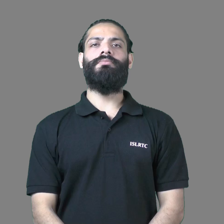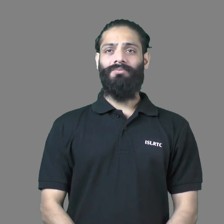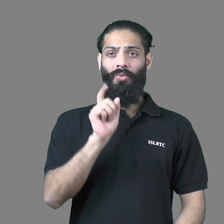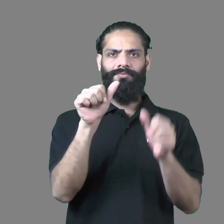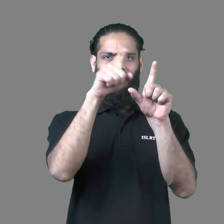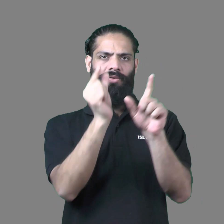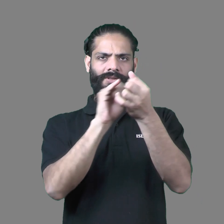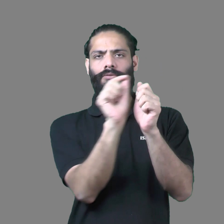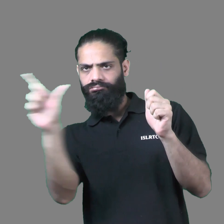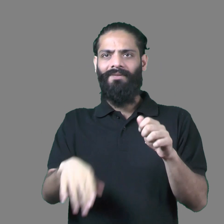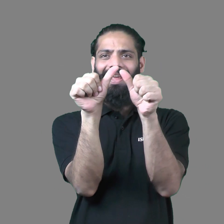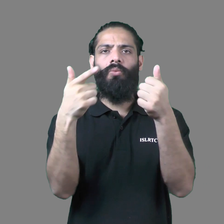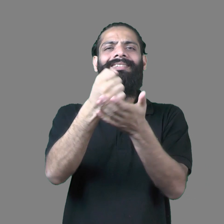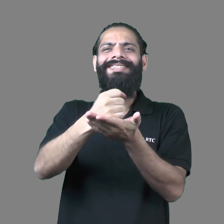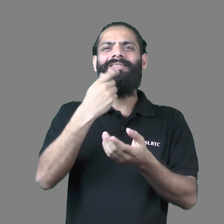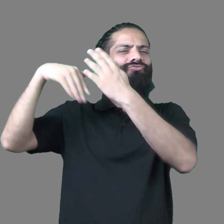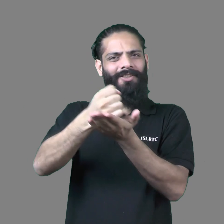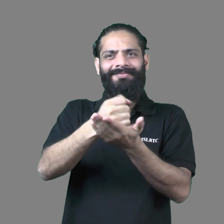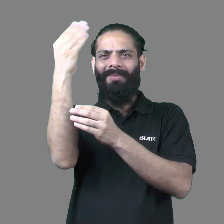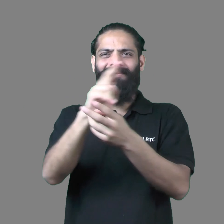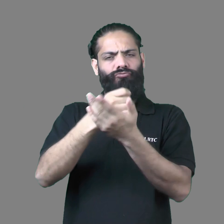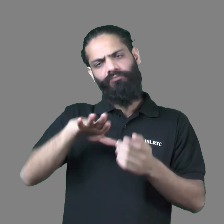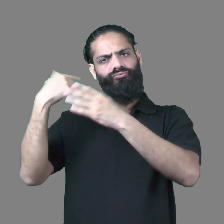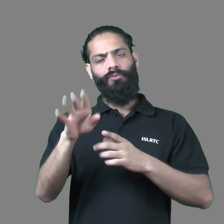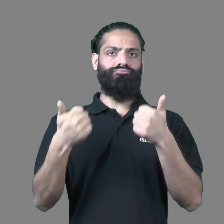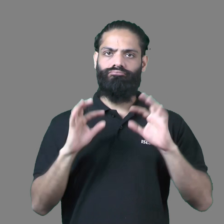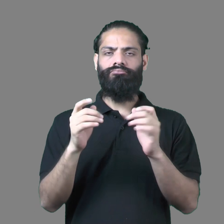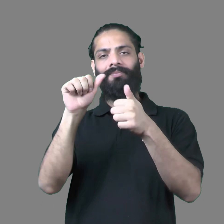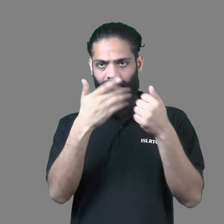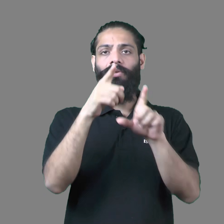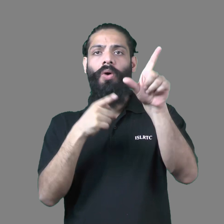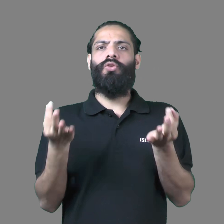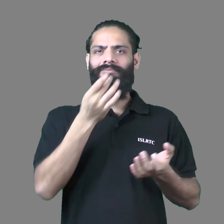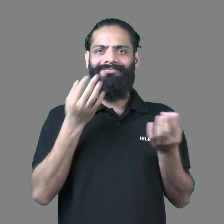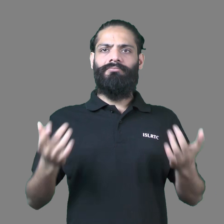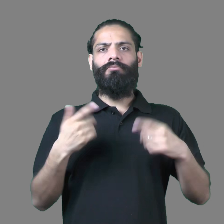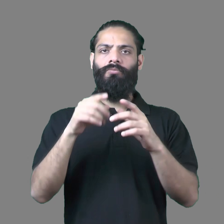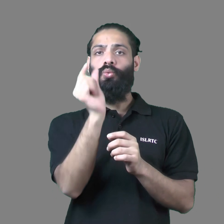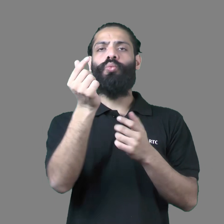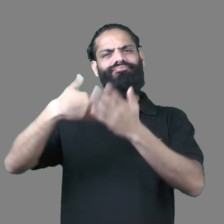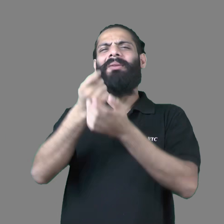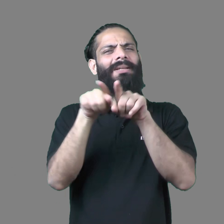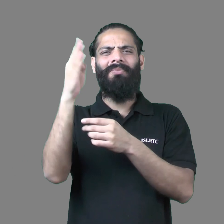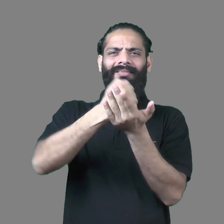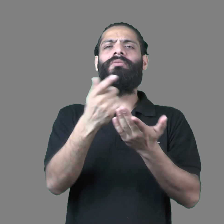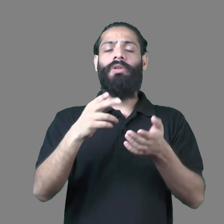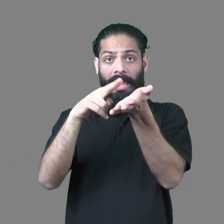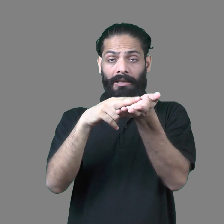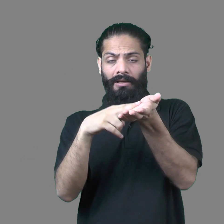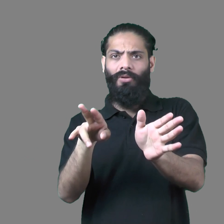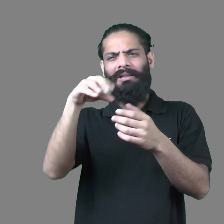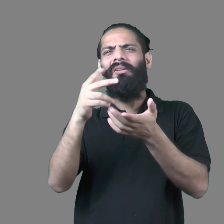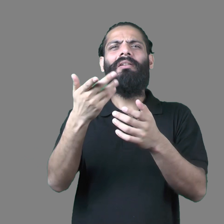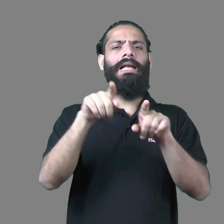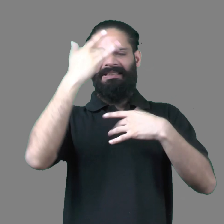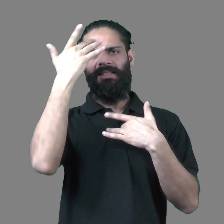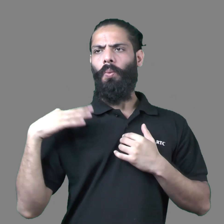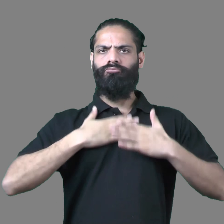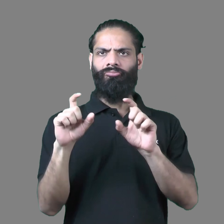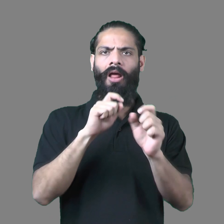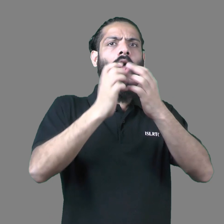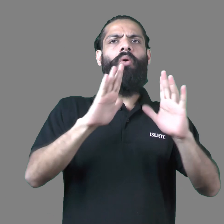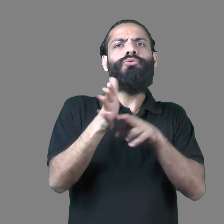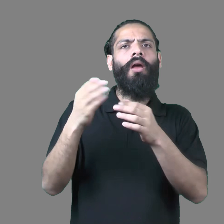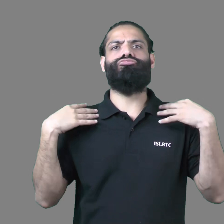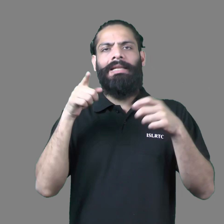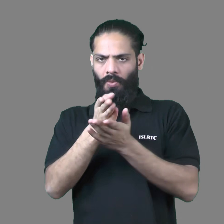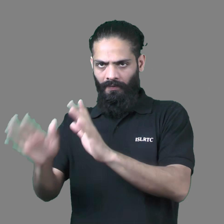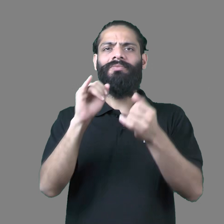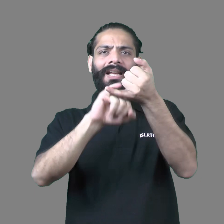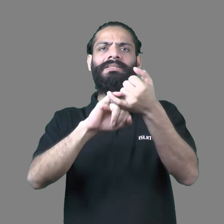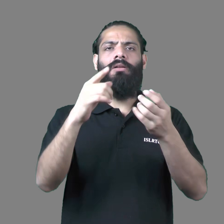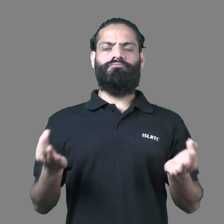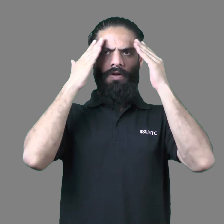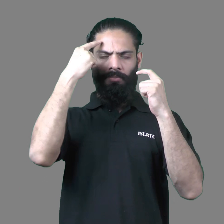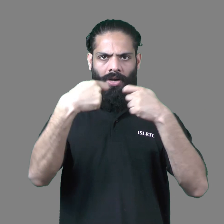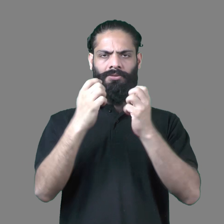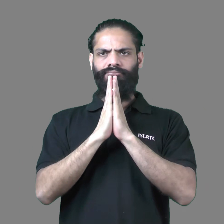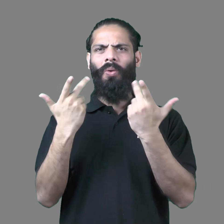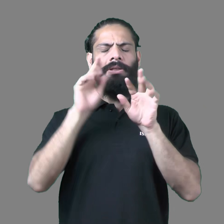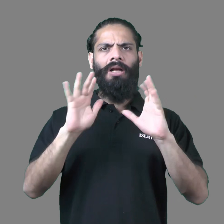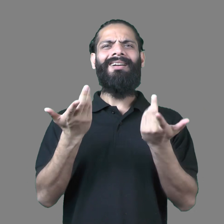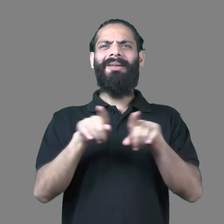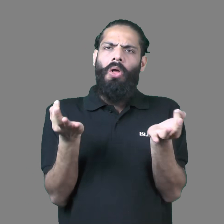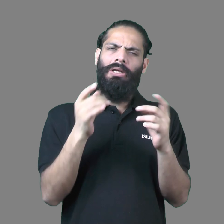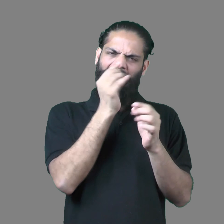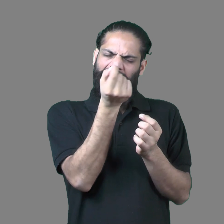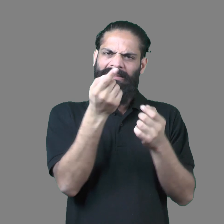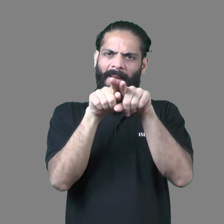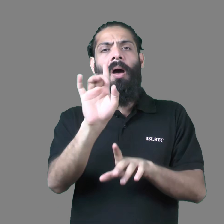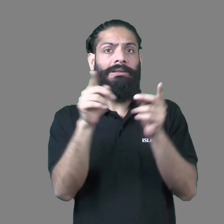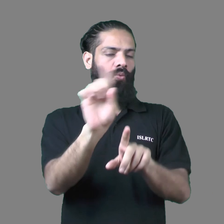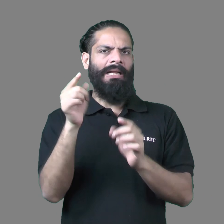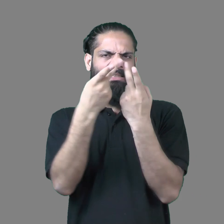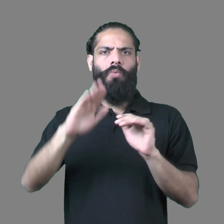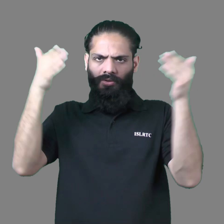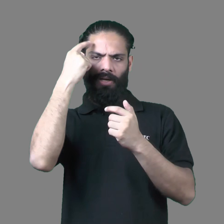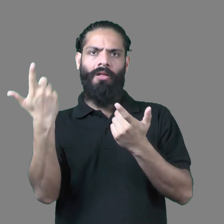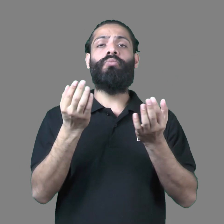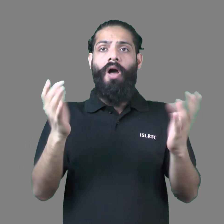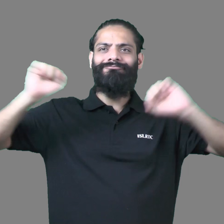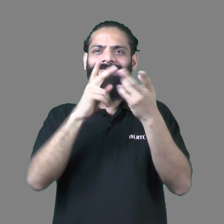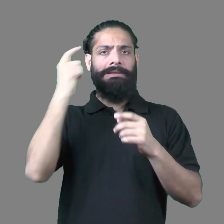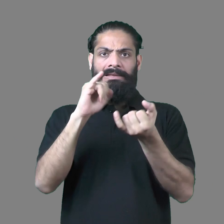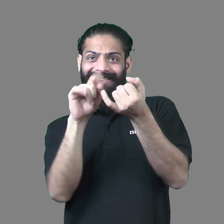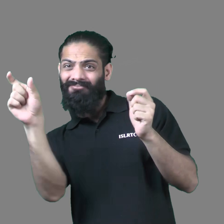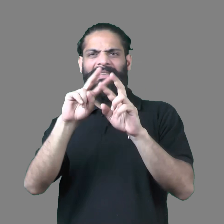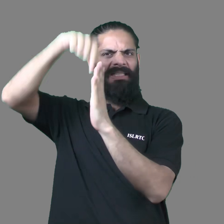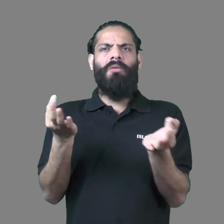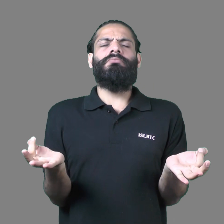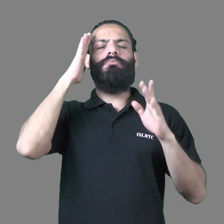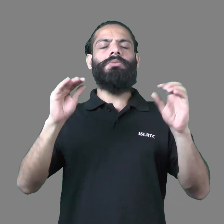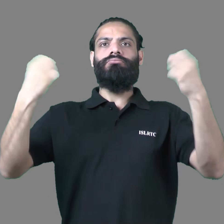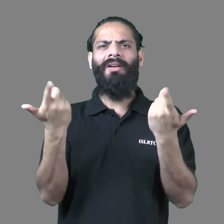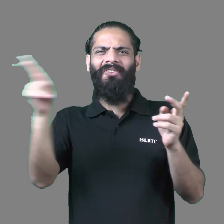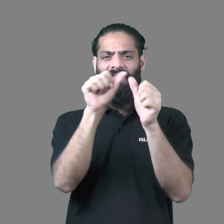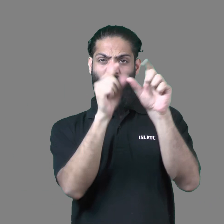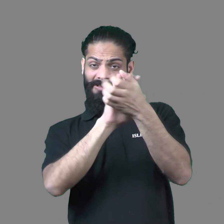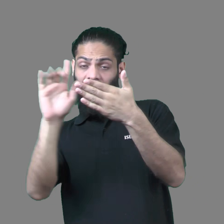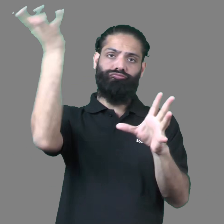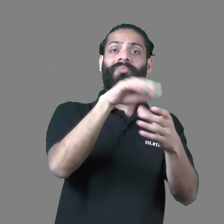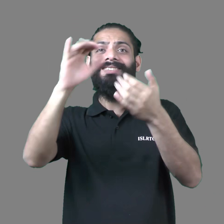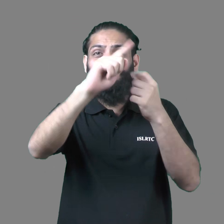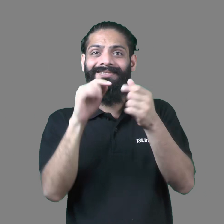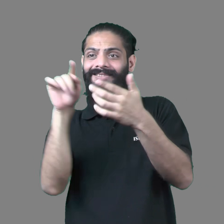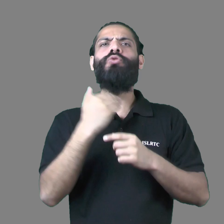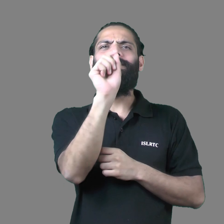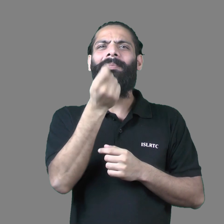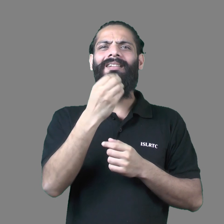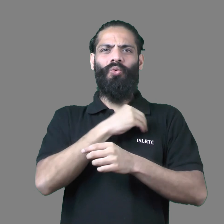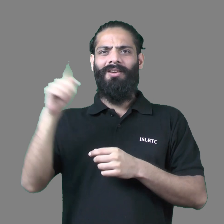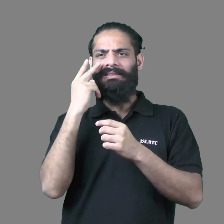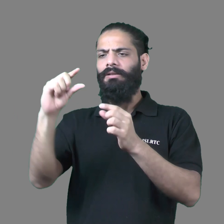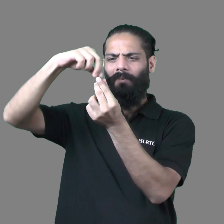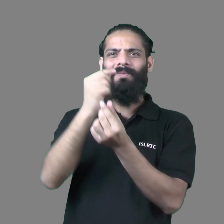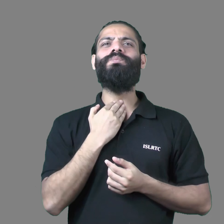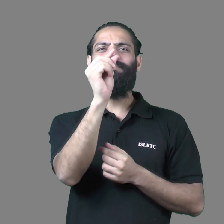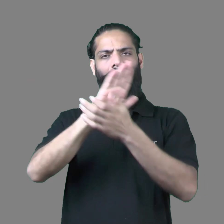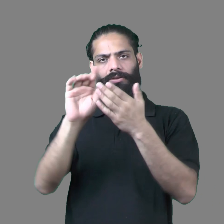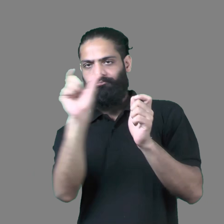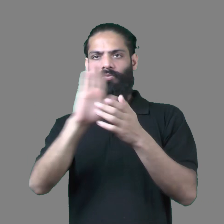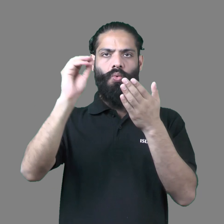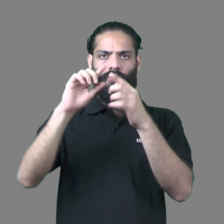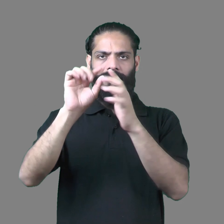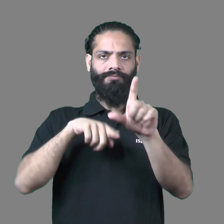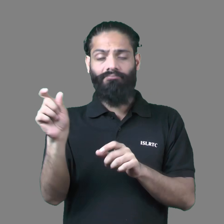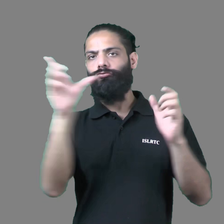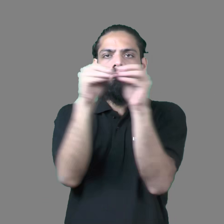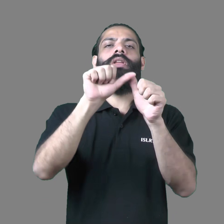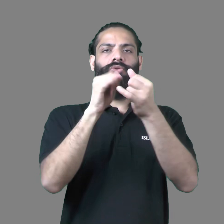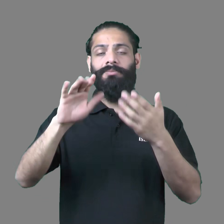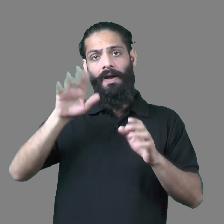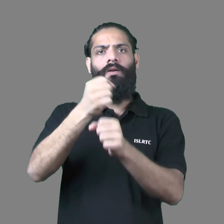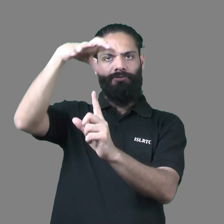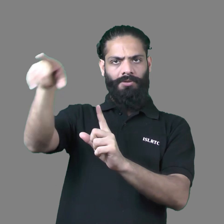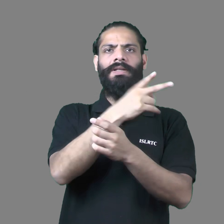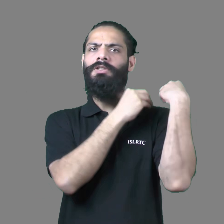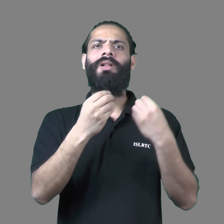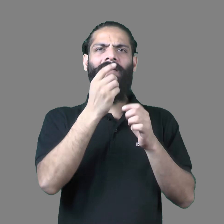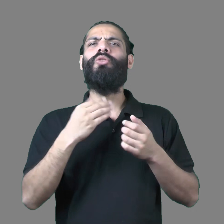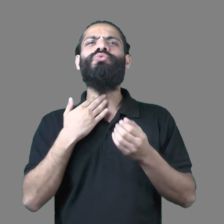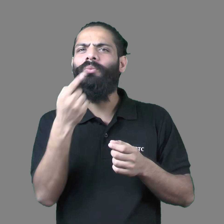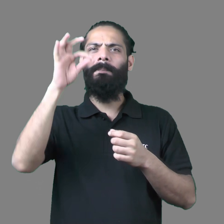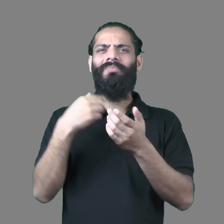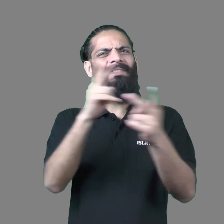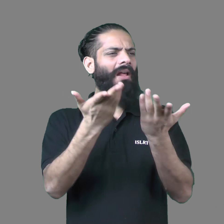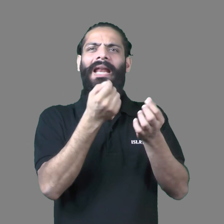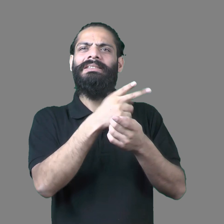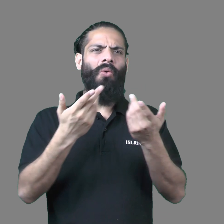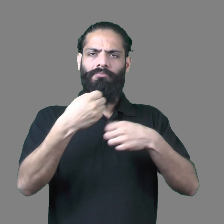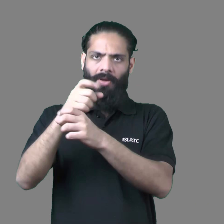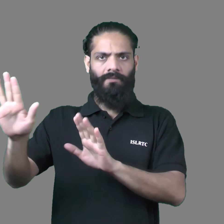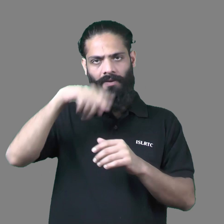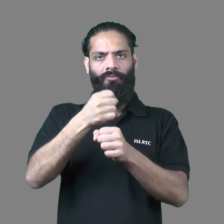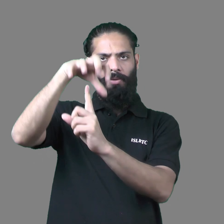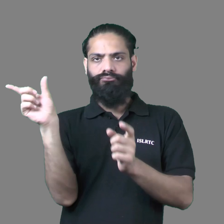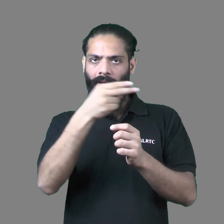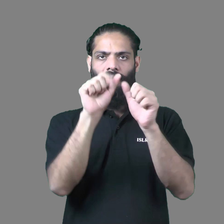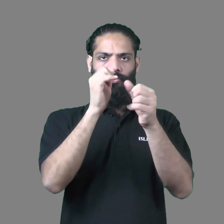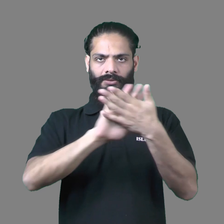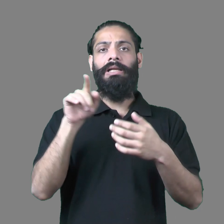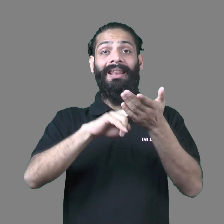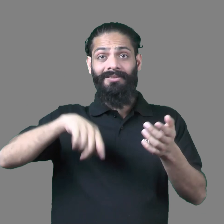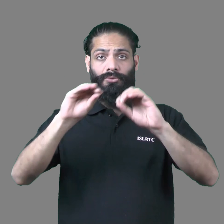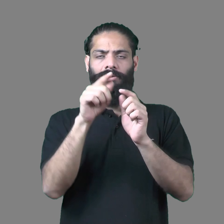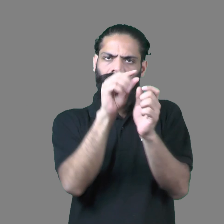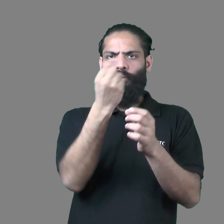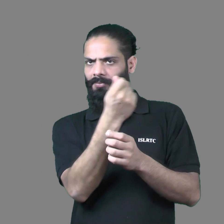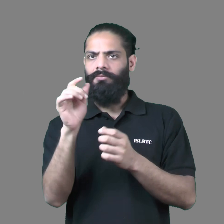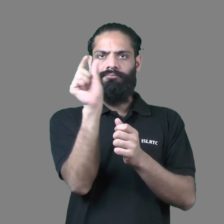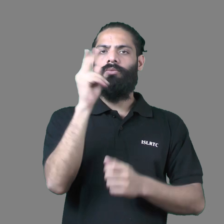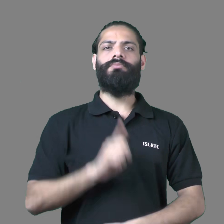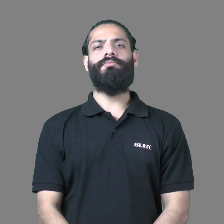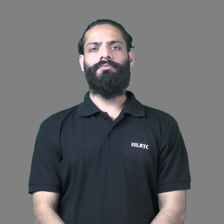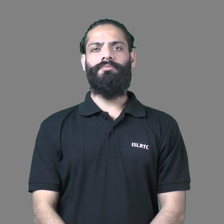Ayurveda Yoga and Naturopathy Unani Siddha and Homeopathy (AYUSH)